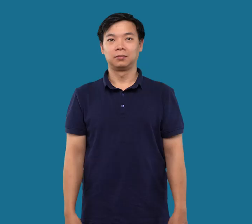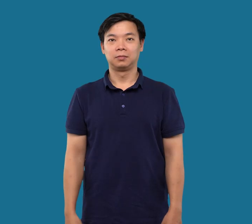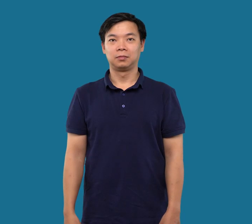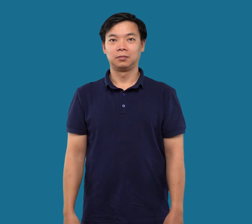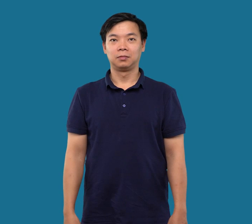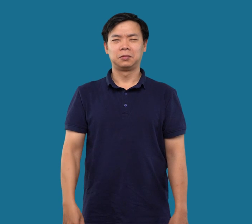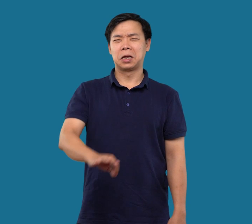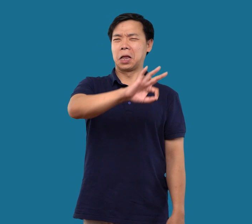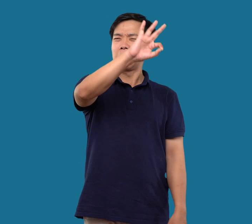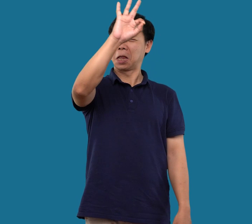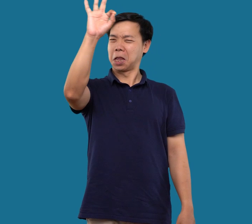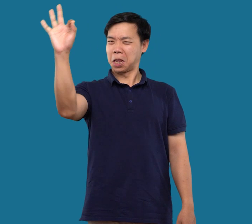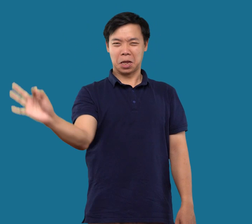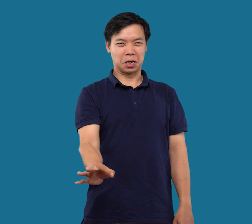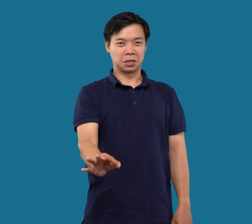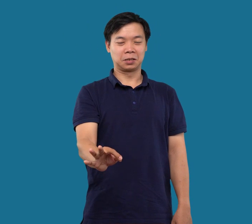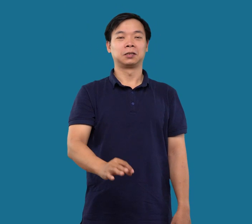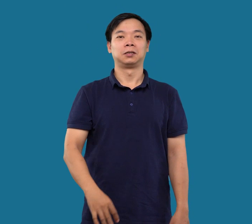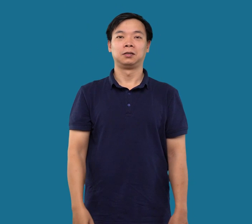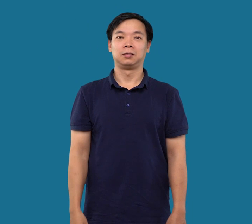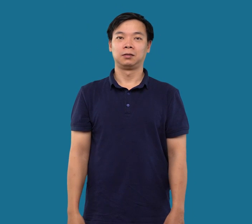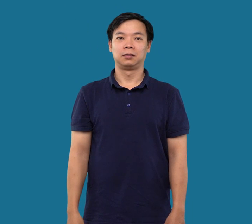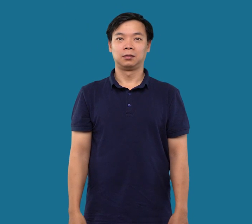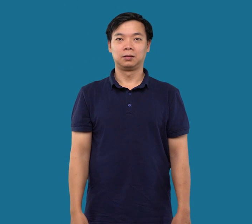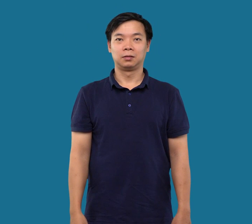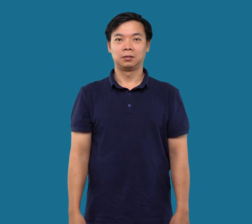triệu phú